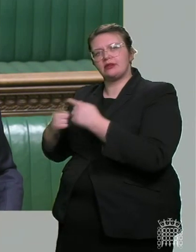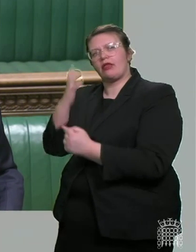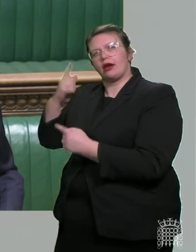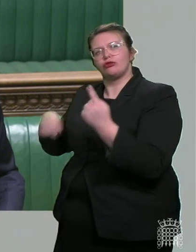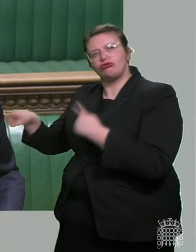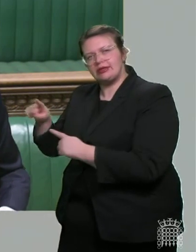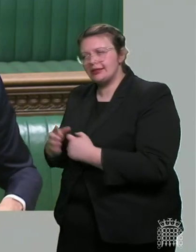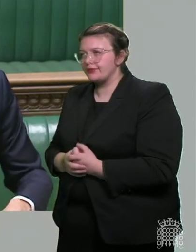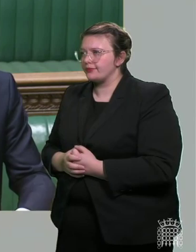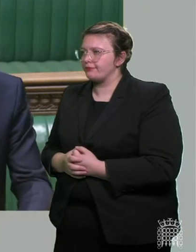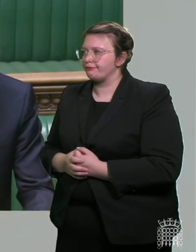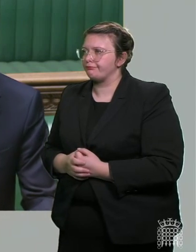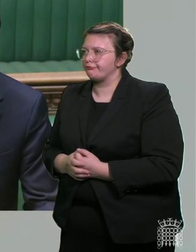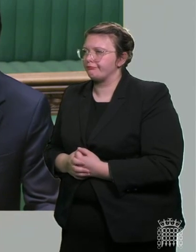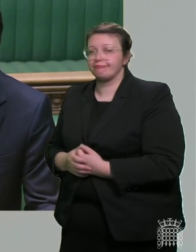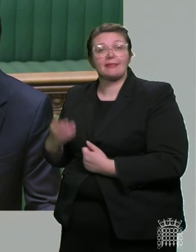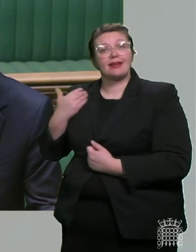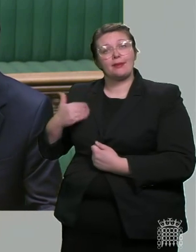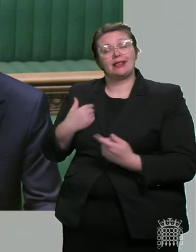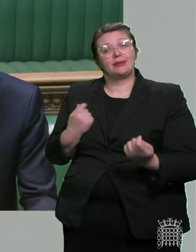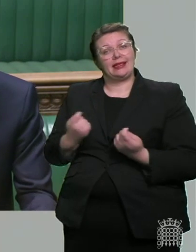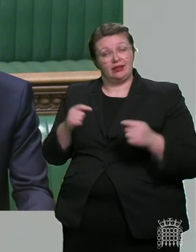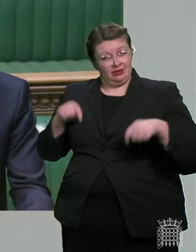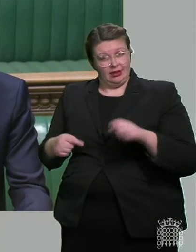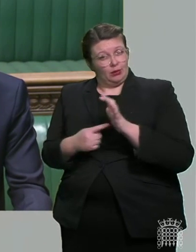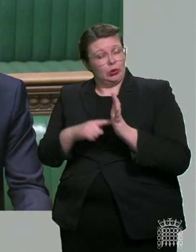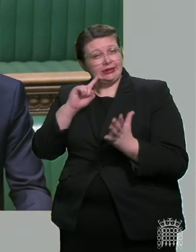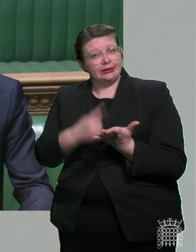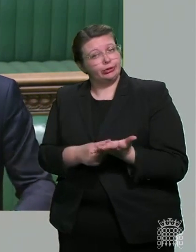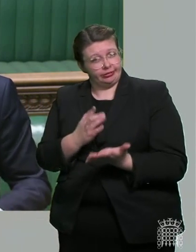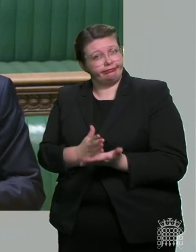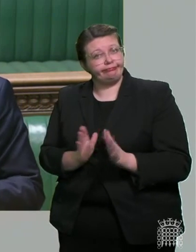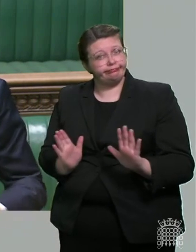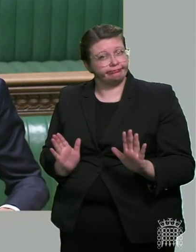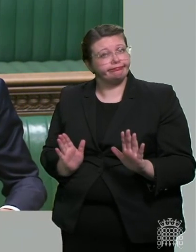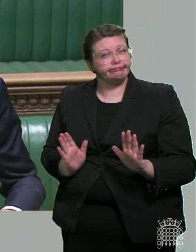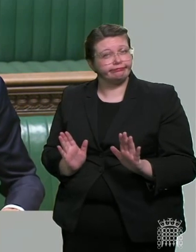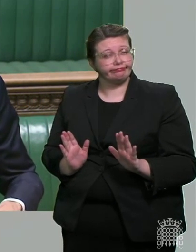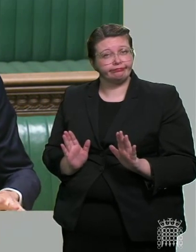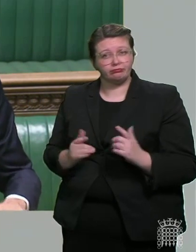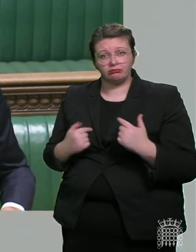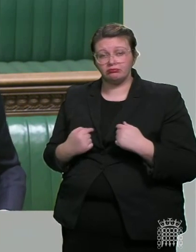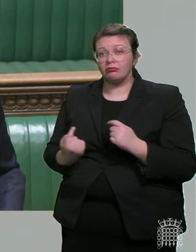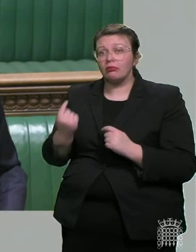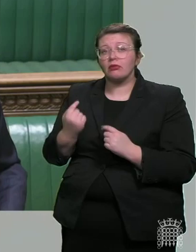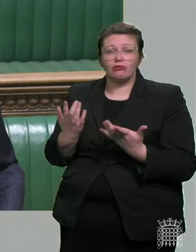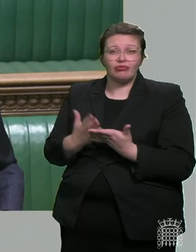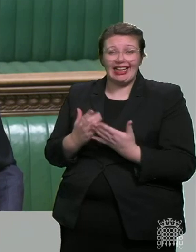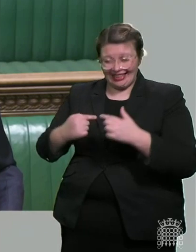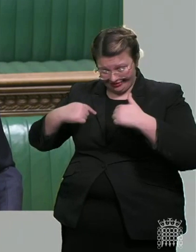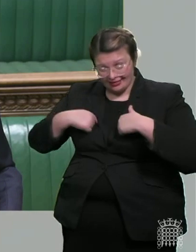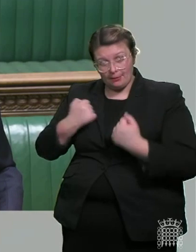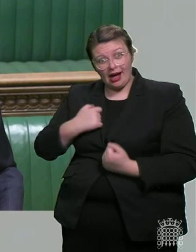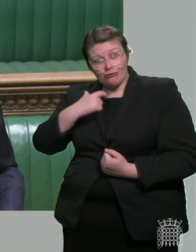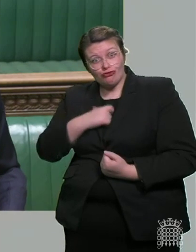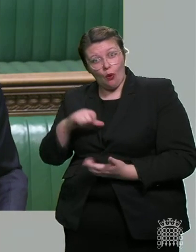These are significant decisions to have taken: decisions no Chancellor wants to make.